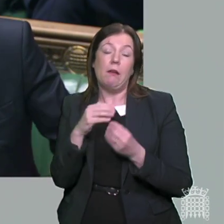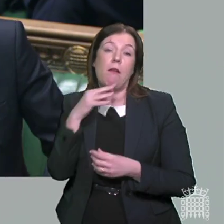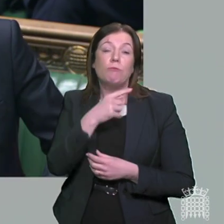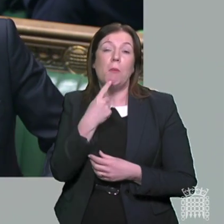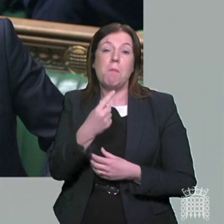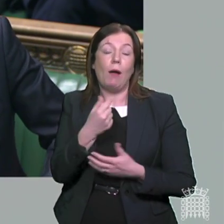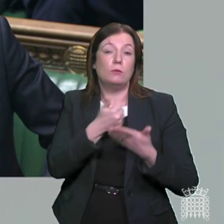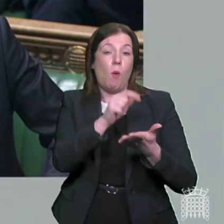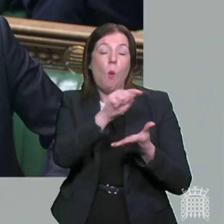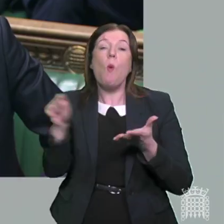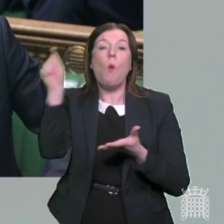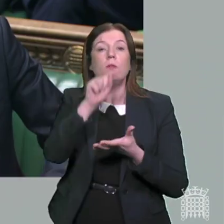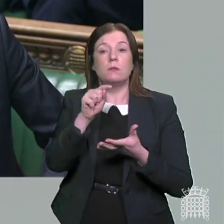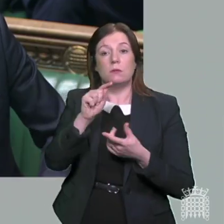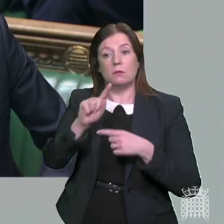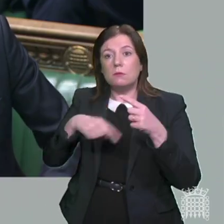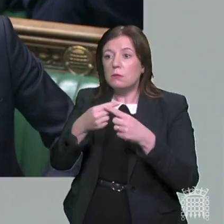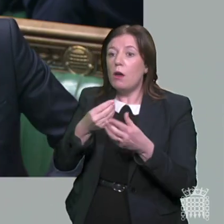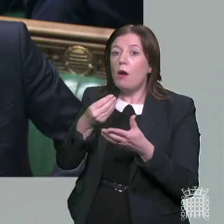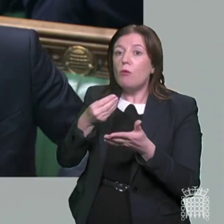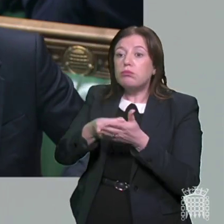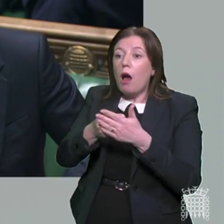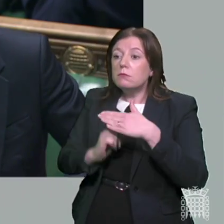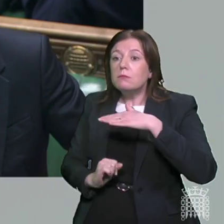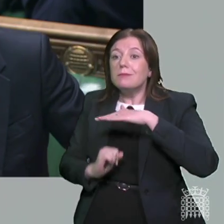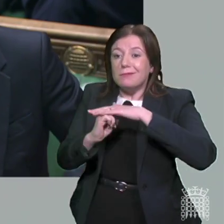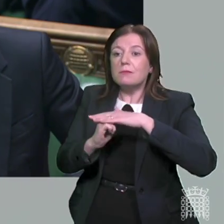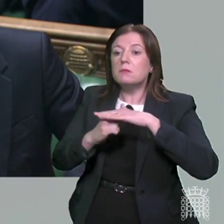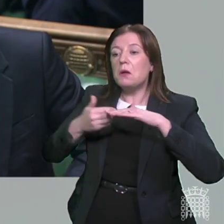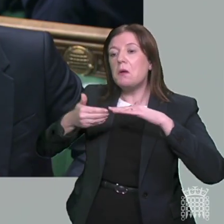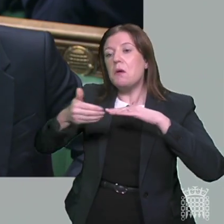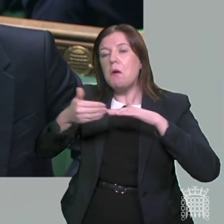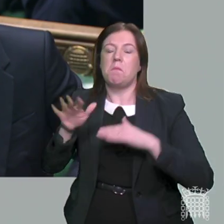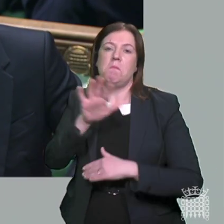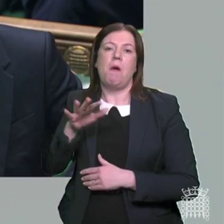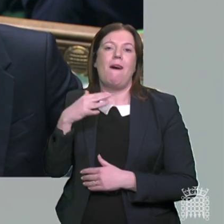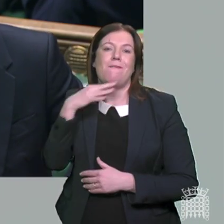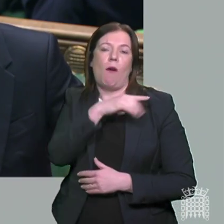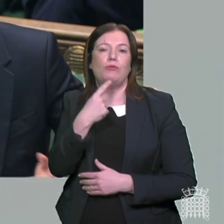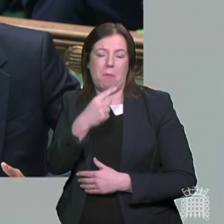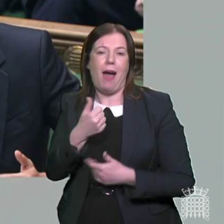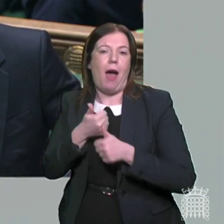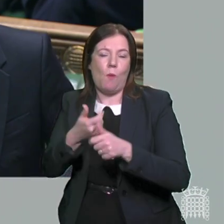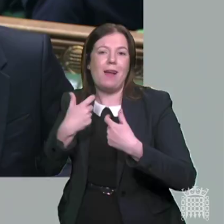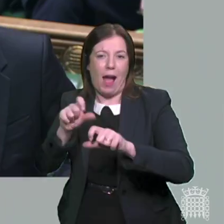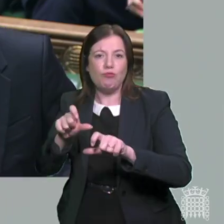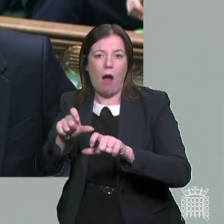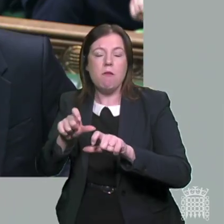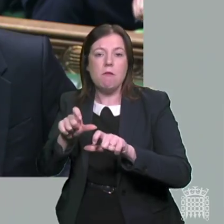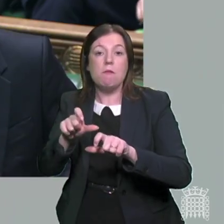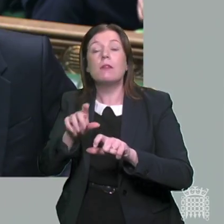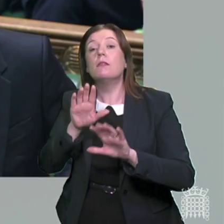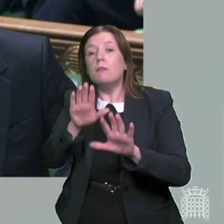Next year, as the energy price guarantee evolves, it will still be there with about £500 of support for families.